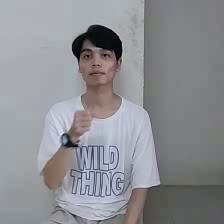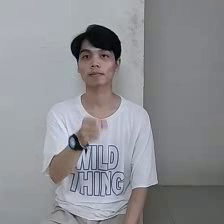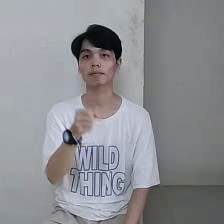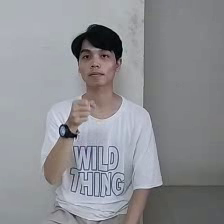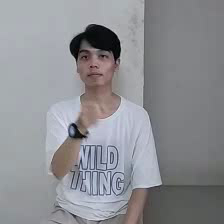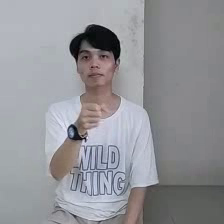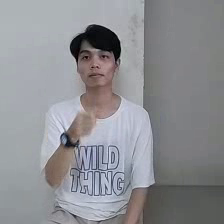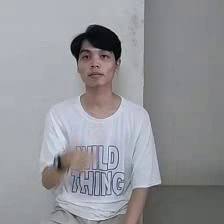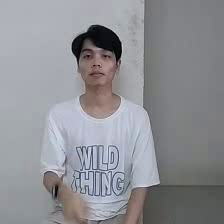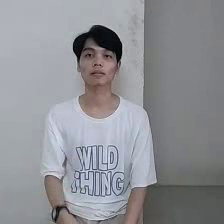Phỏng vấn